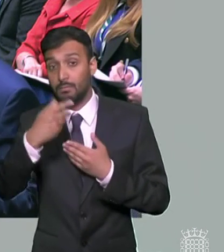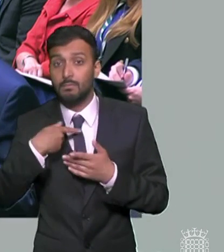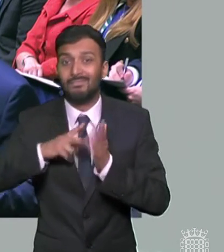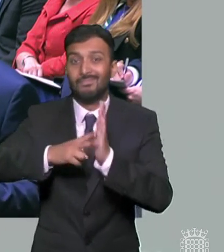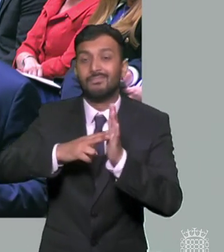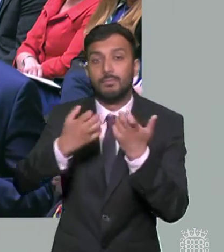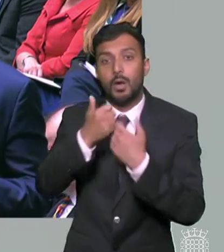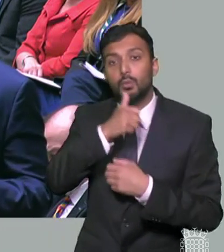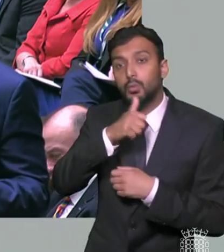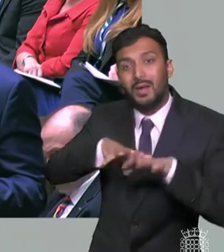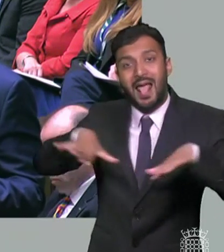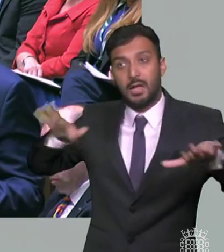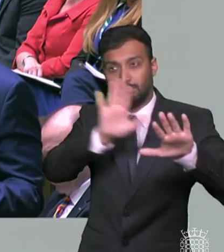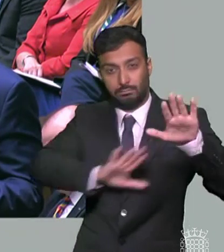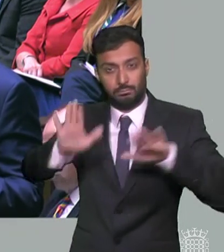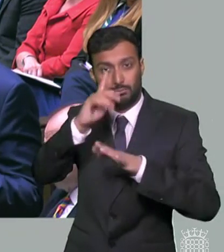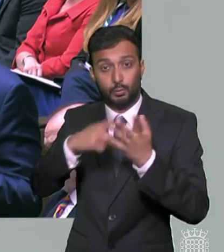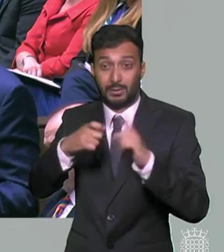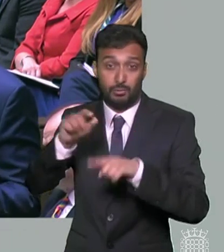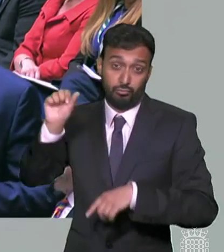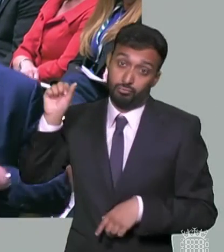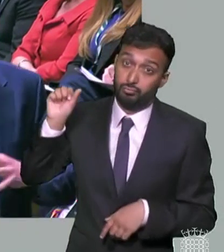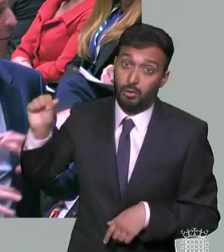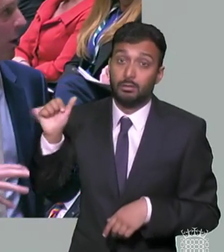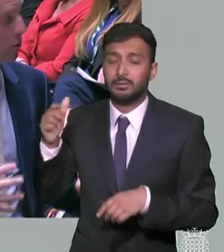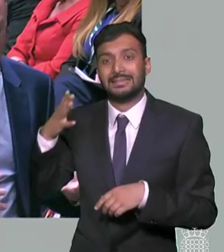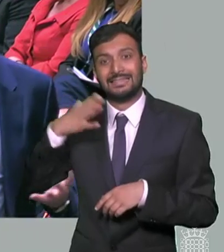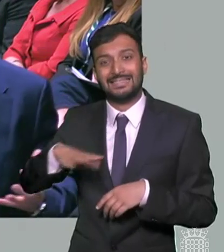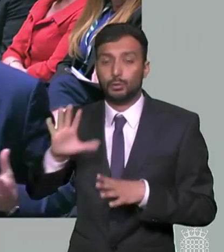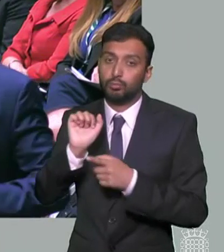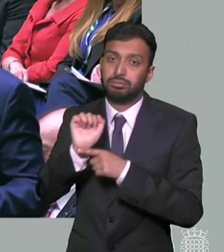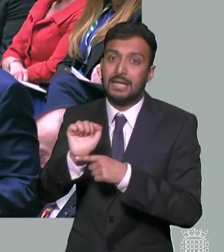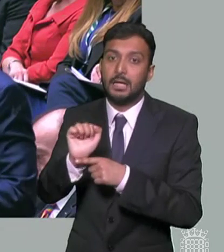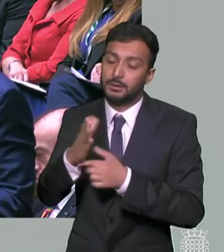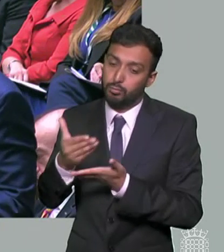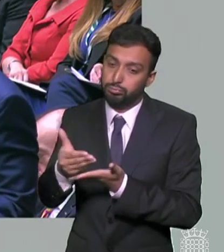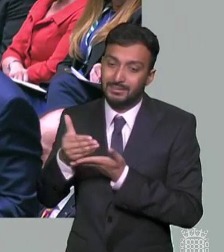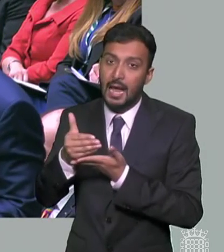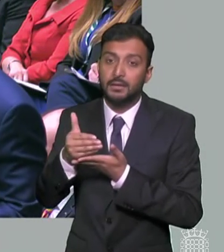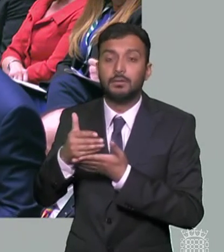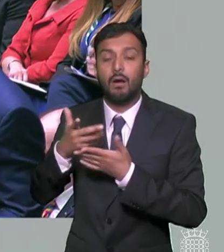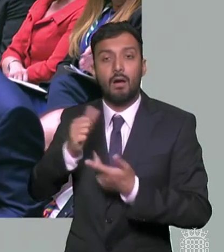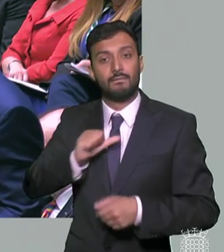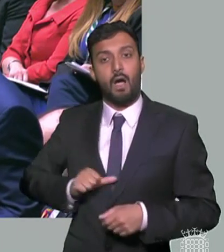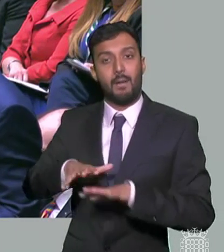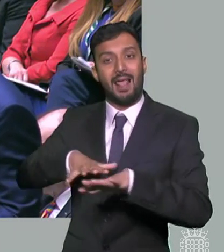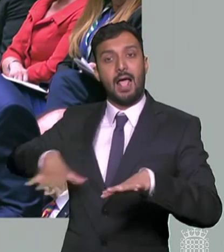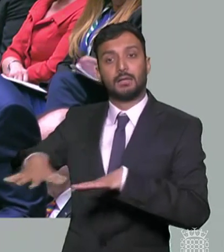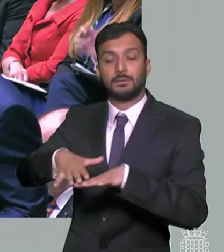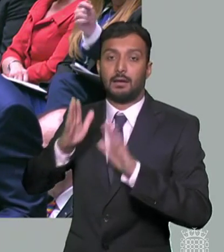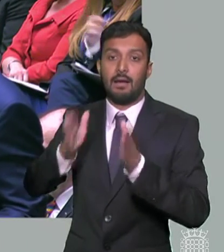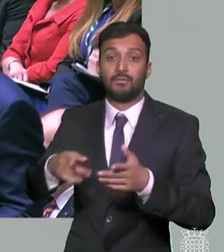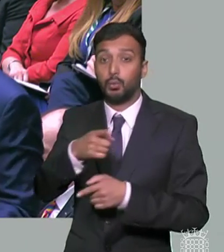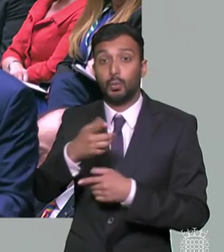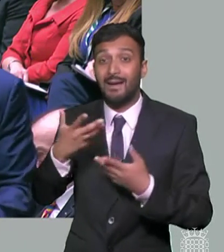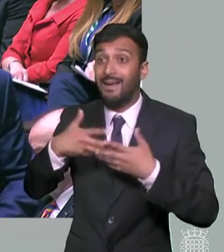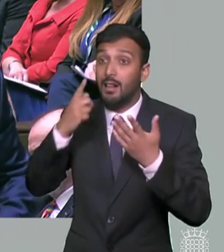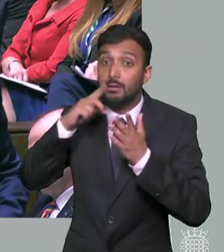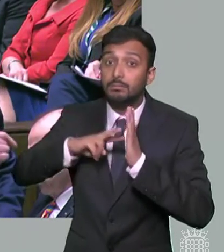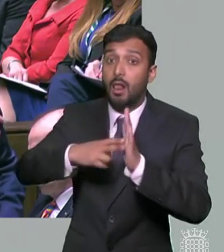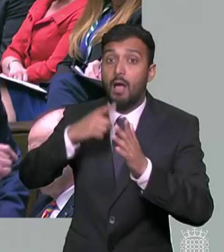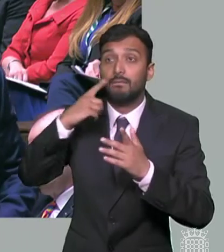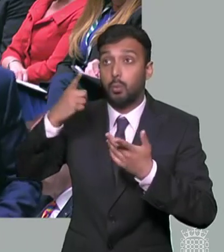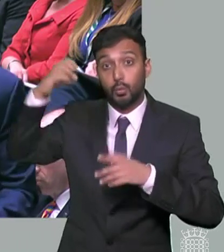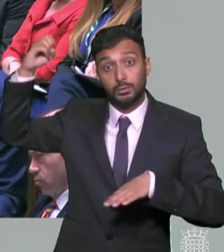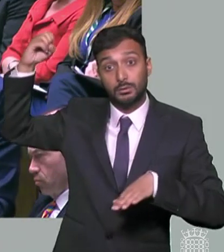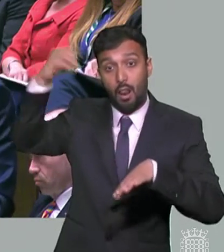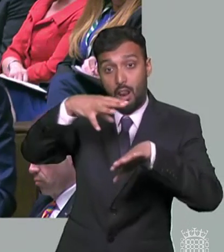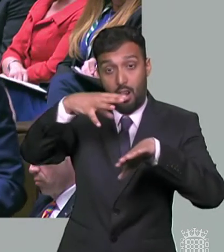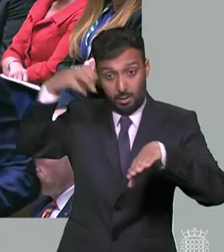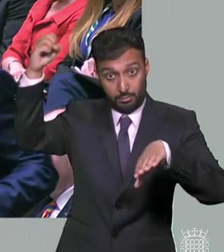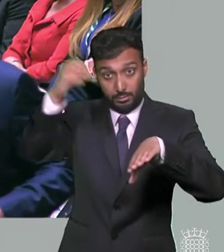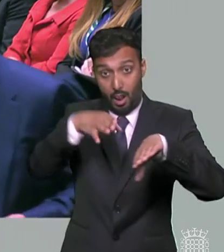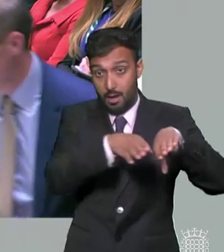He is right that we must protect the most versatile agricultural land, and any plans for ground-mounted solar installations will have to take that into account.